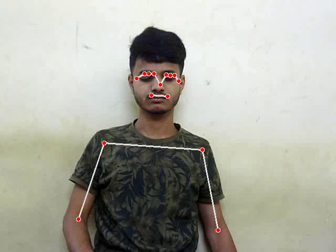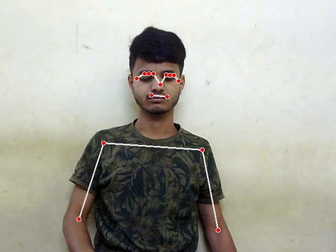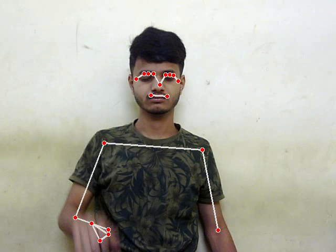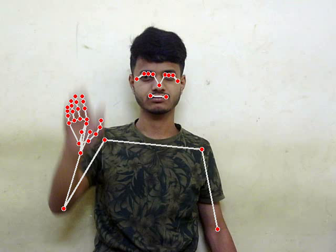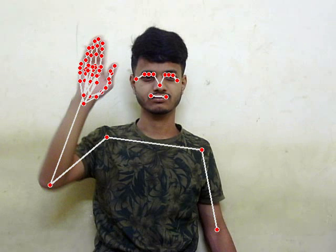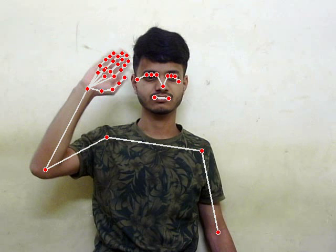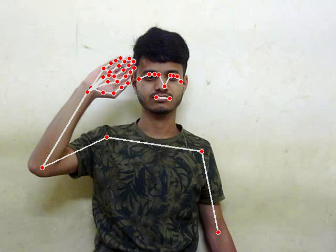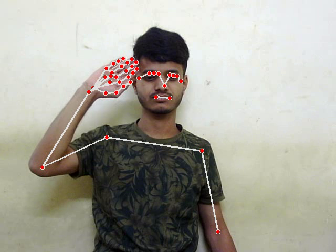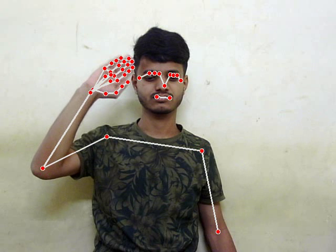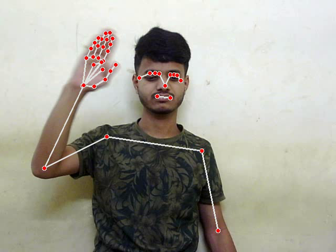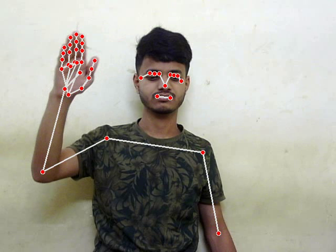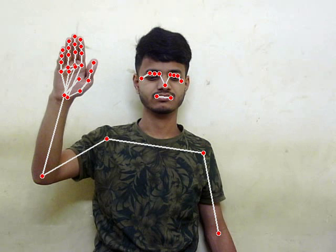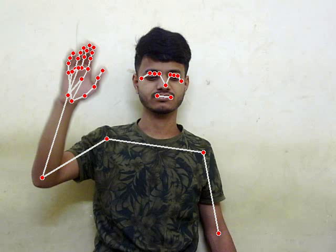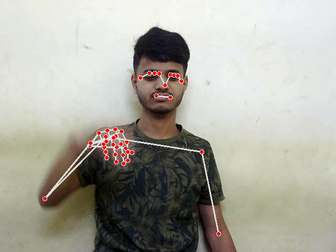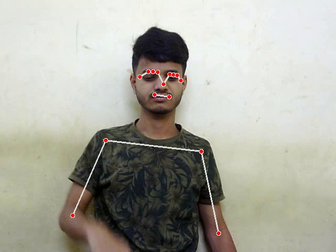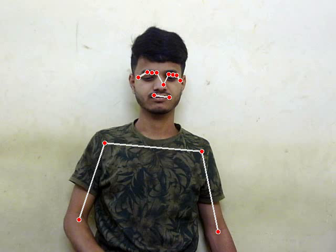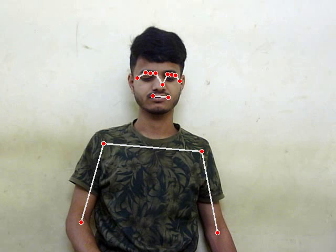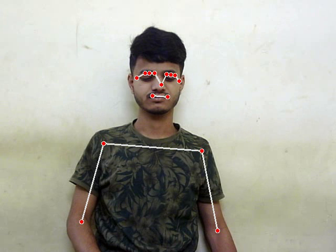hello